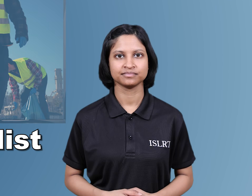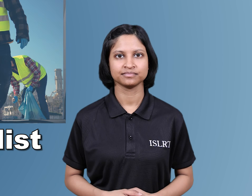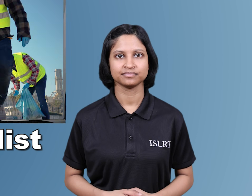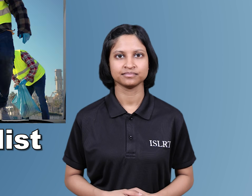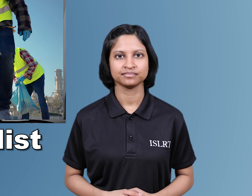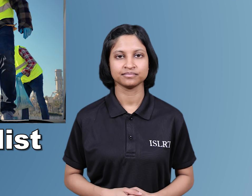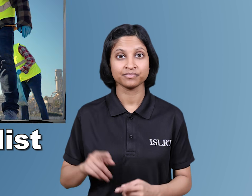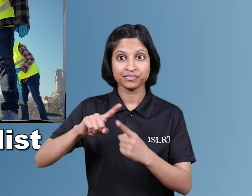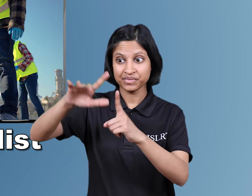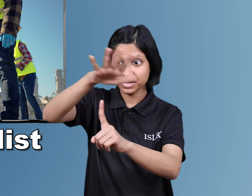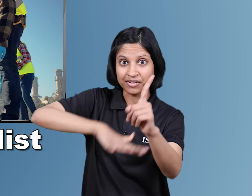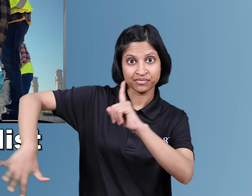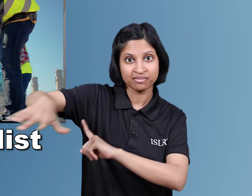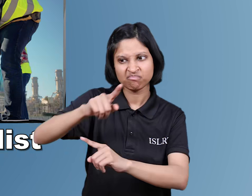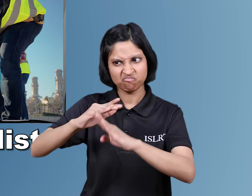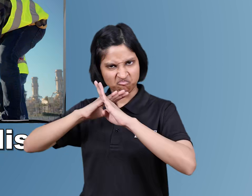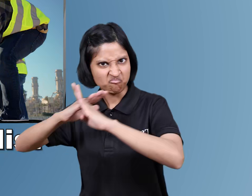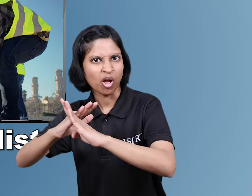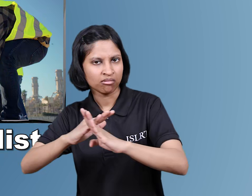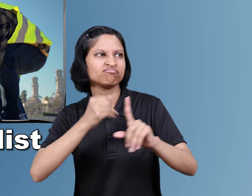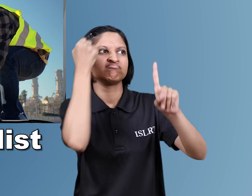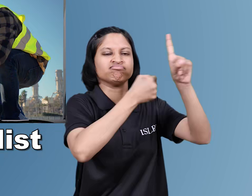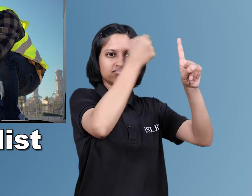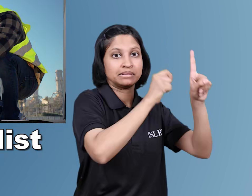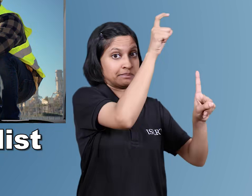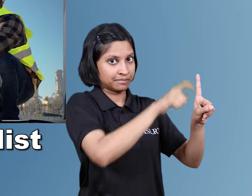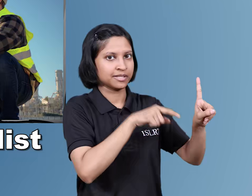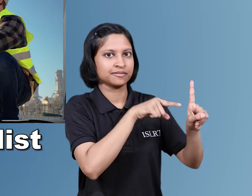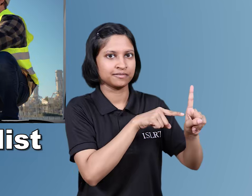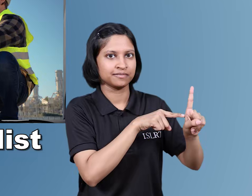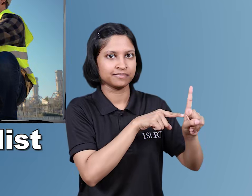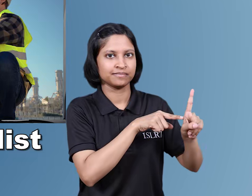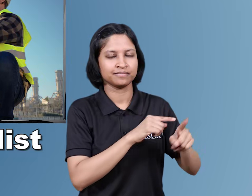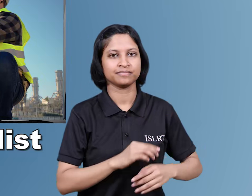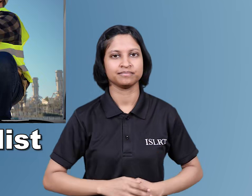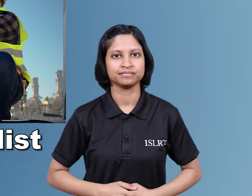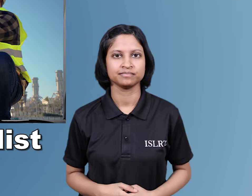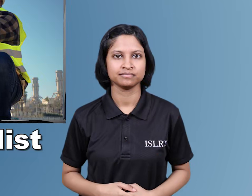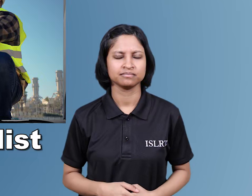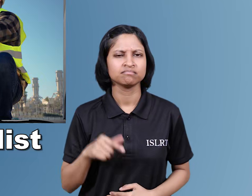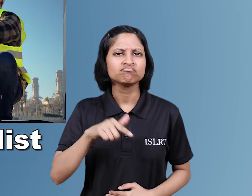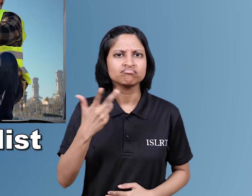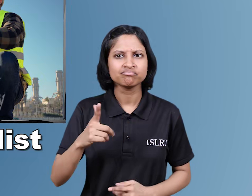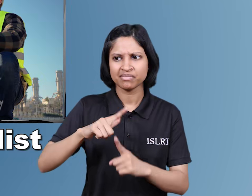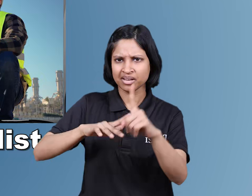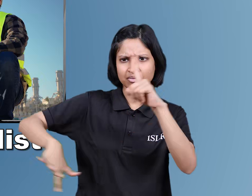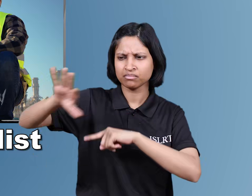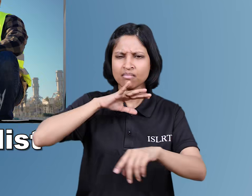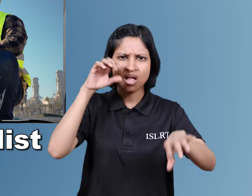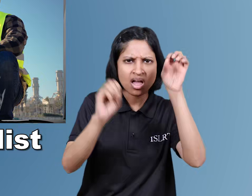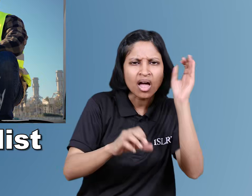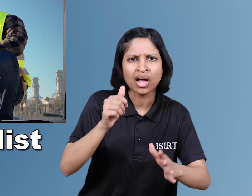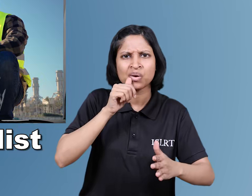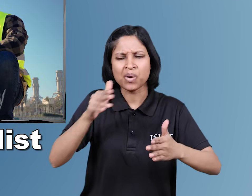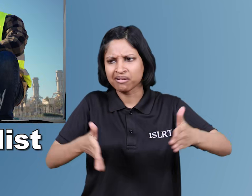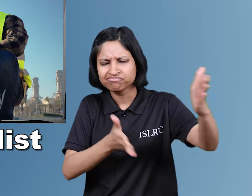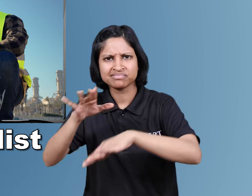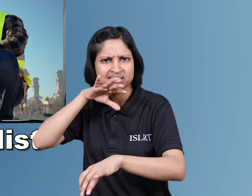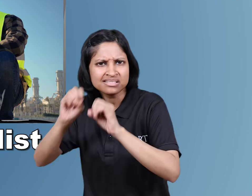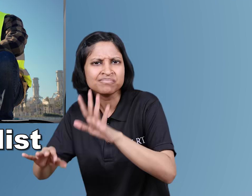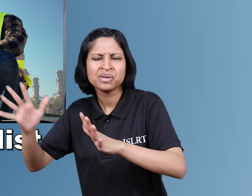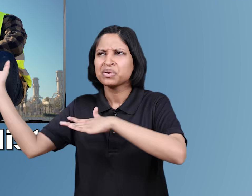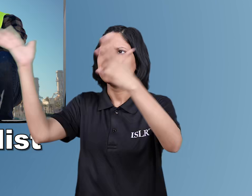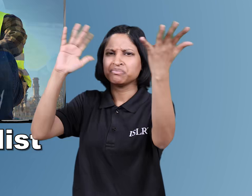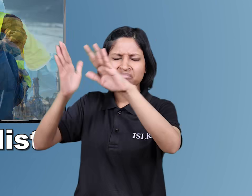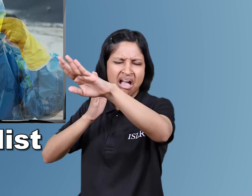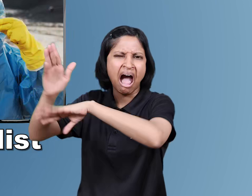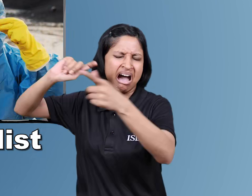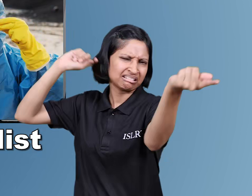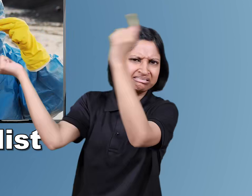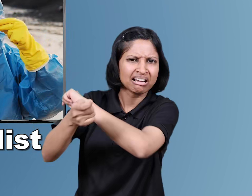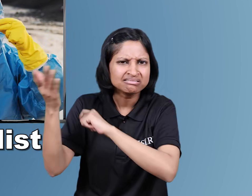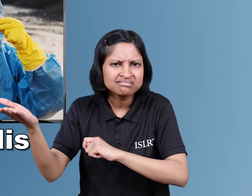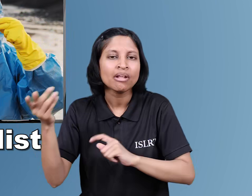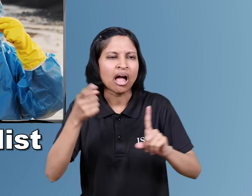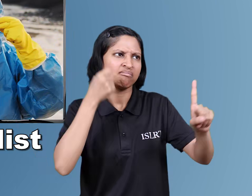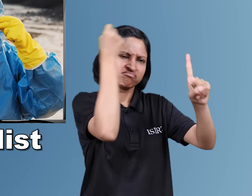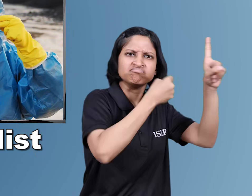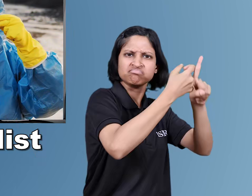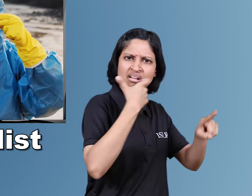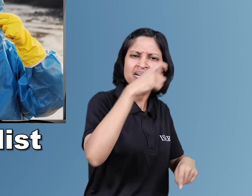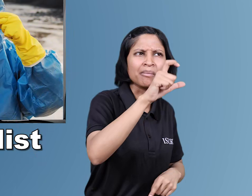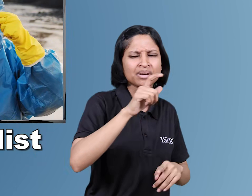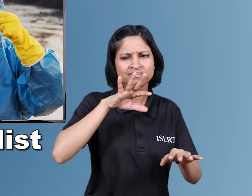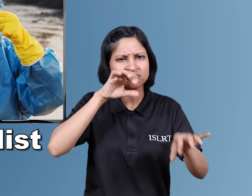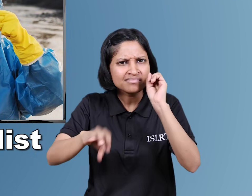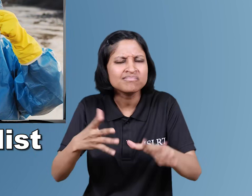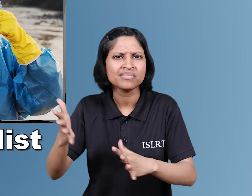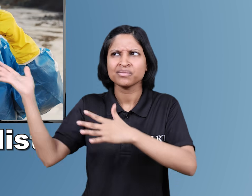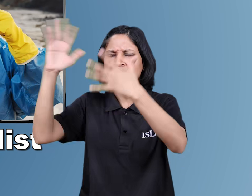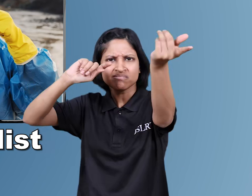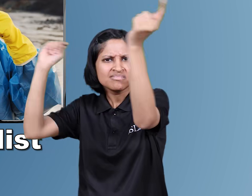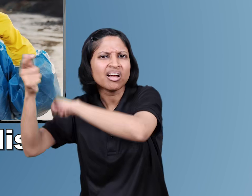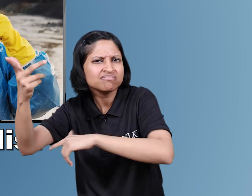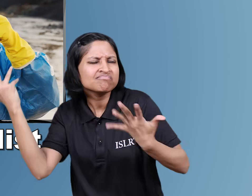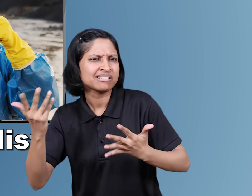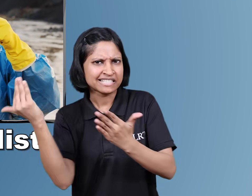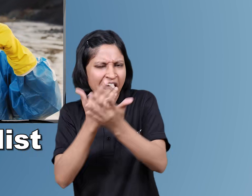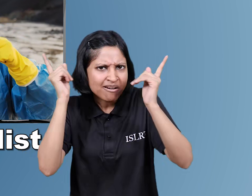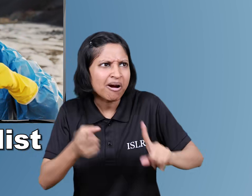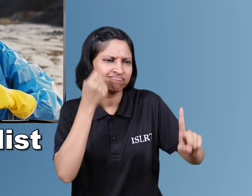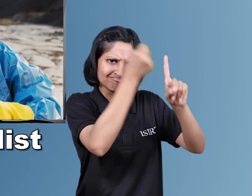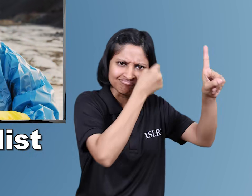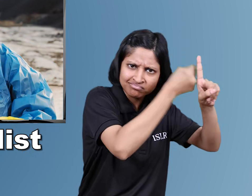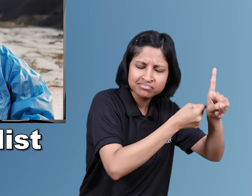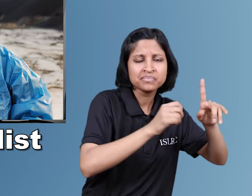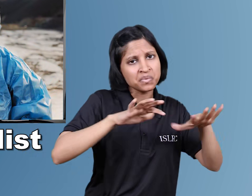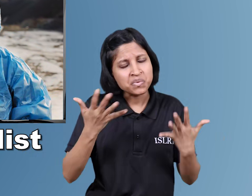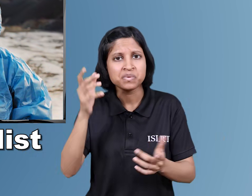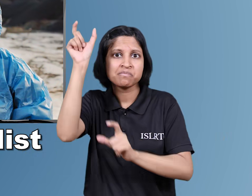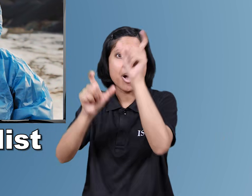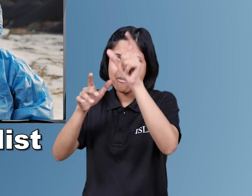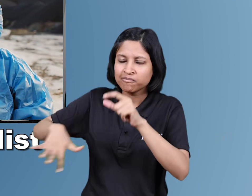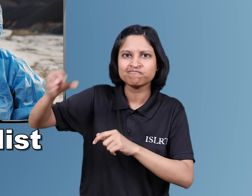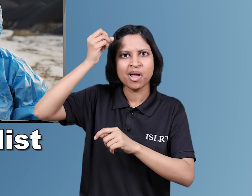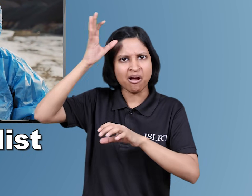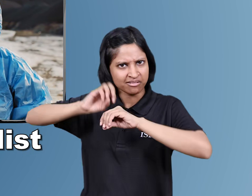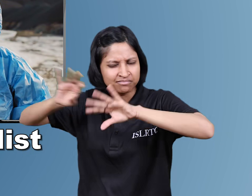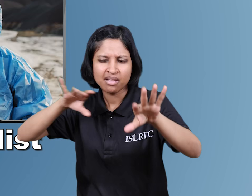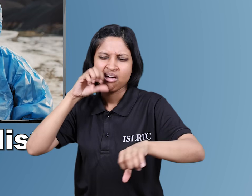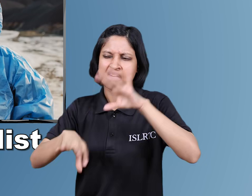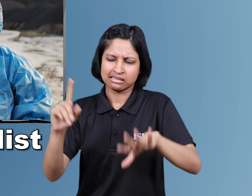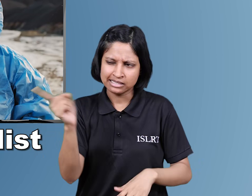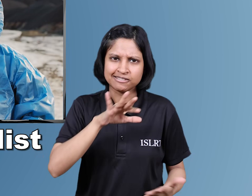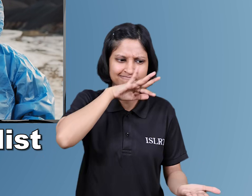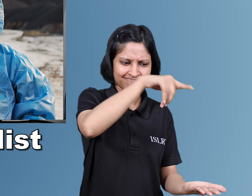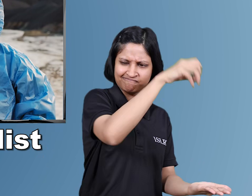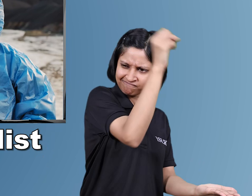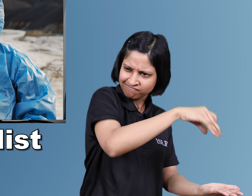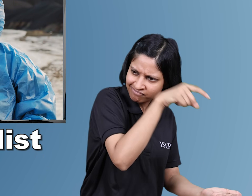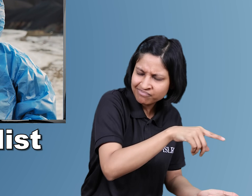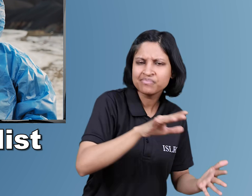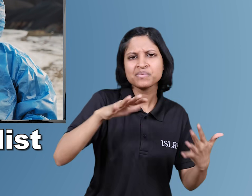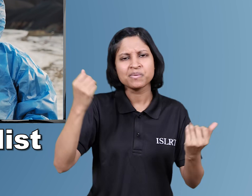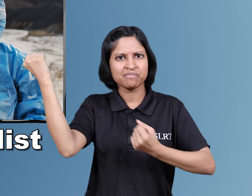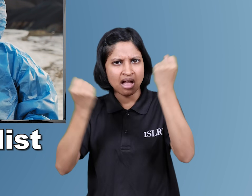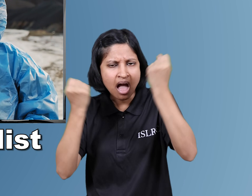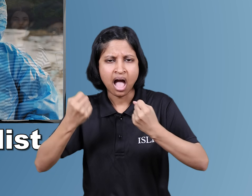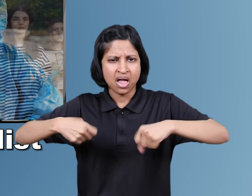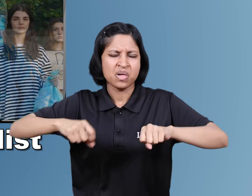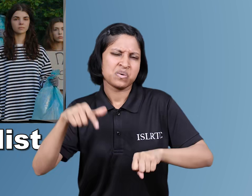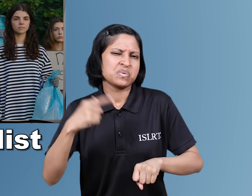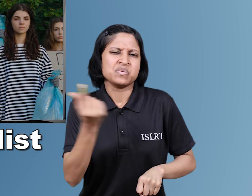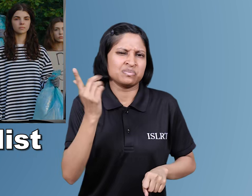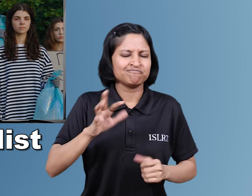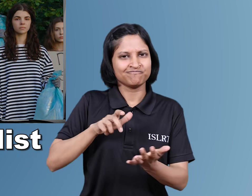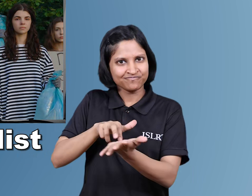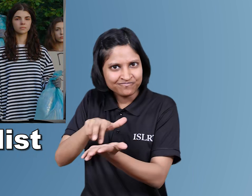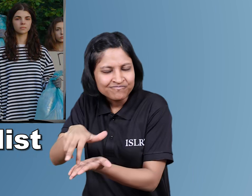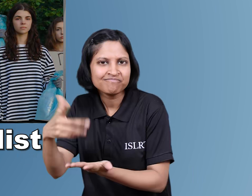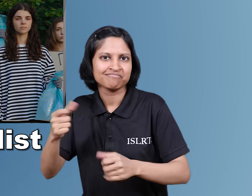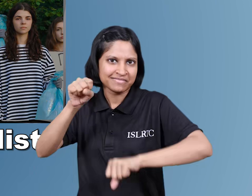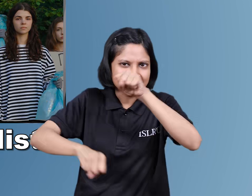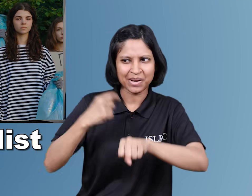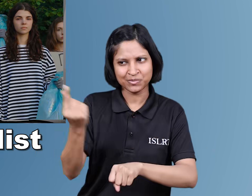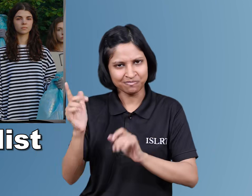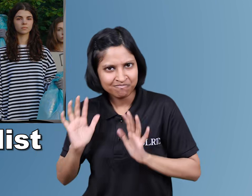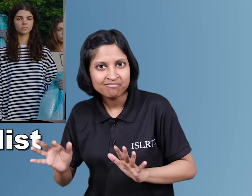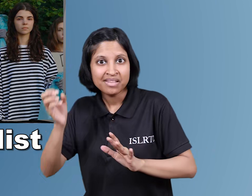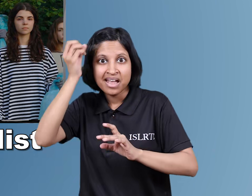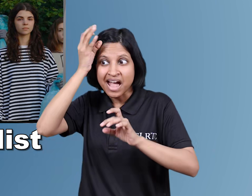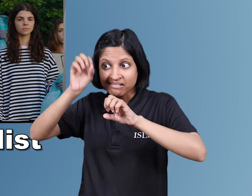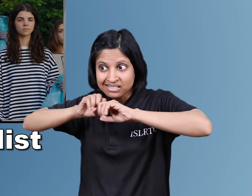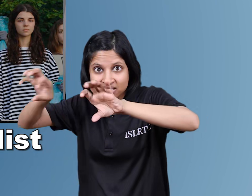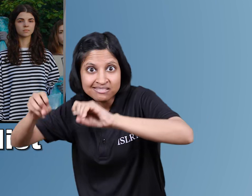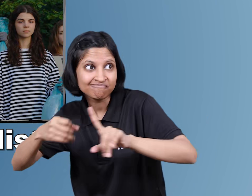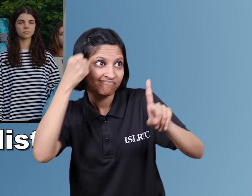Environmentalist a person concerned with or advocating for environmental protection and raising awareness about it.